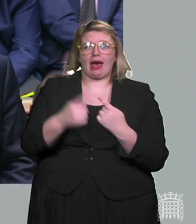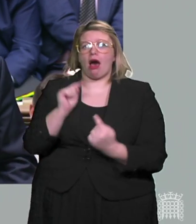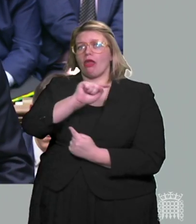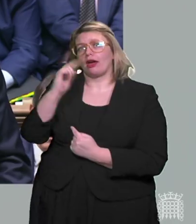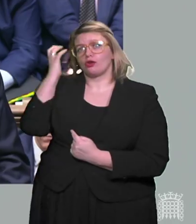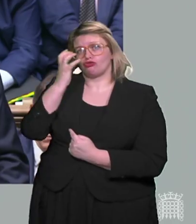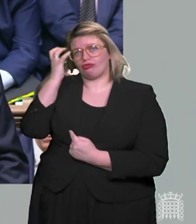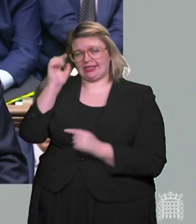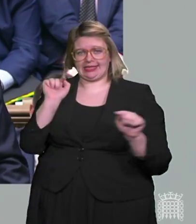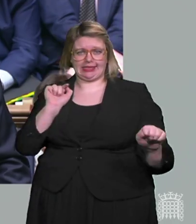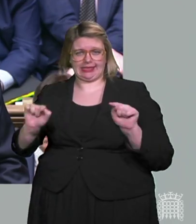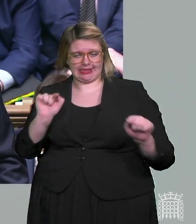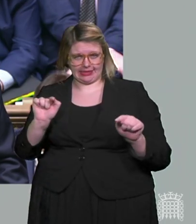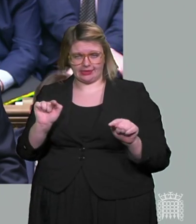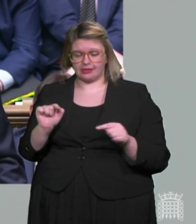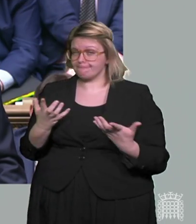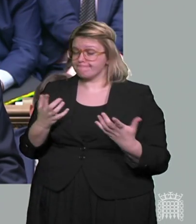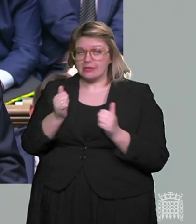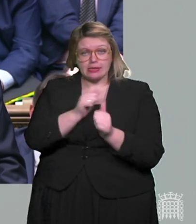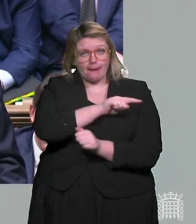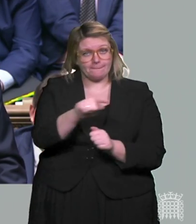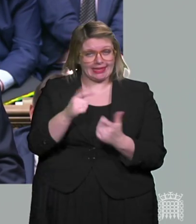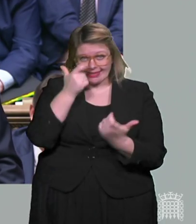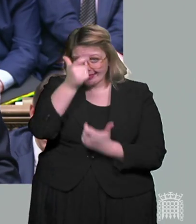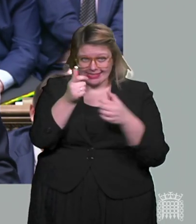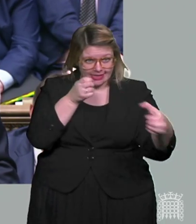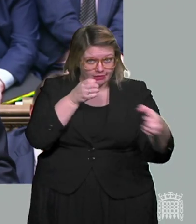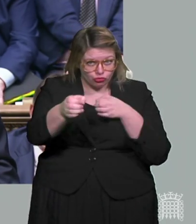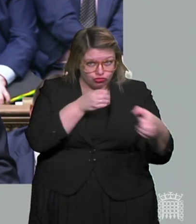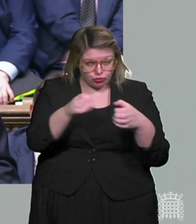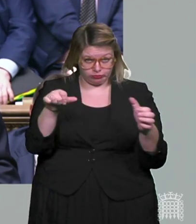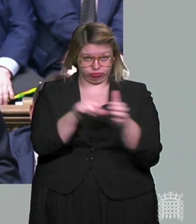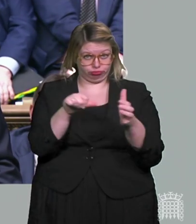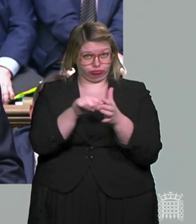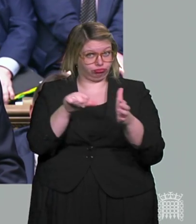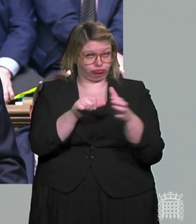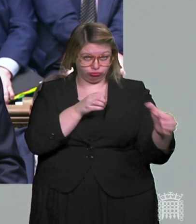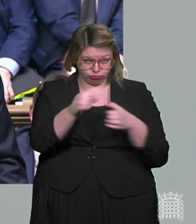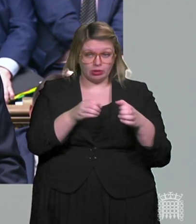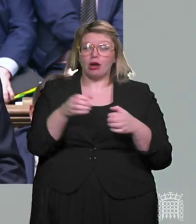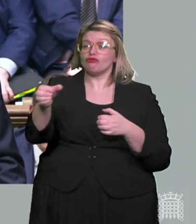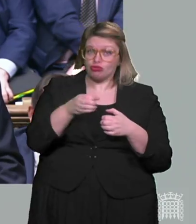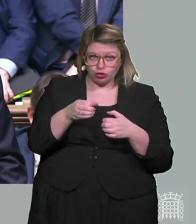Too often companies struggle to recruit, and even when they do, output per employee is lower.